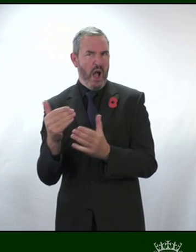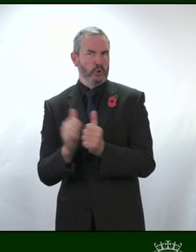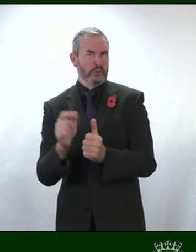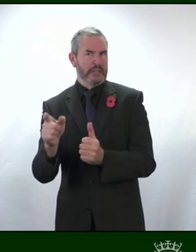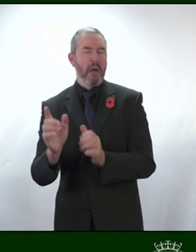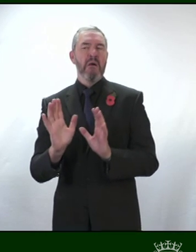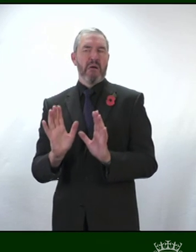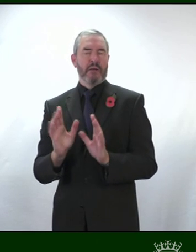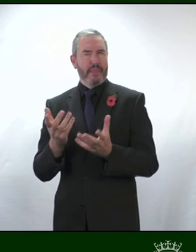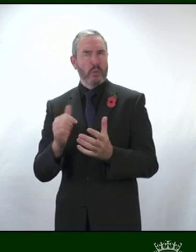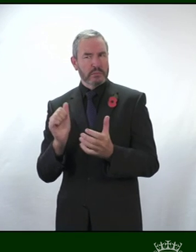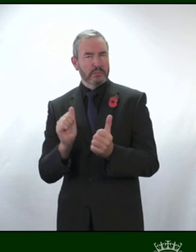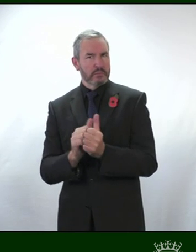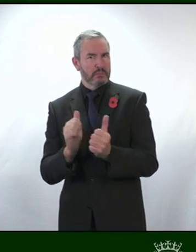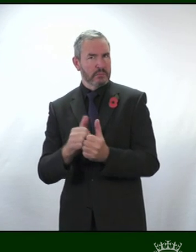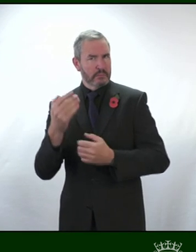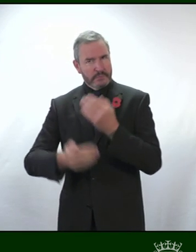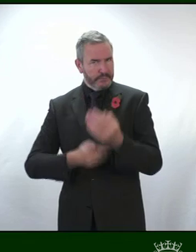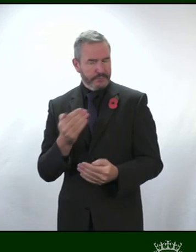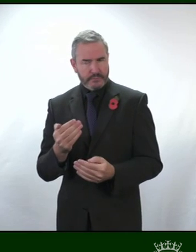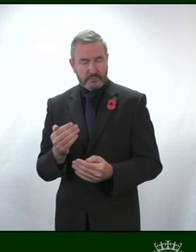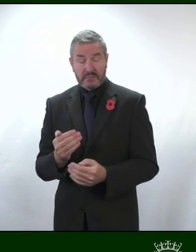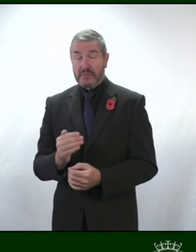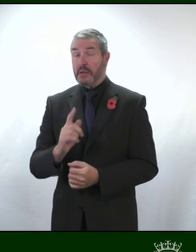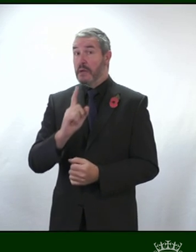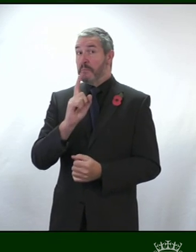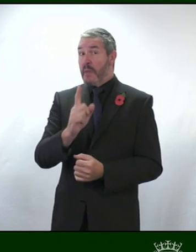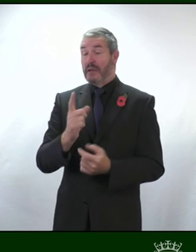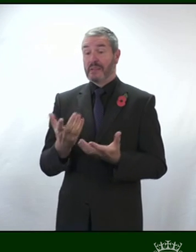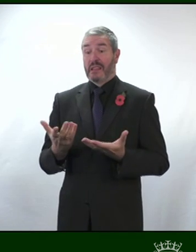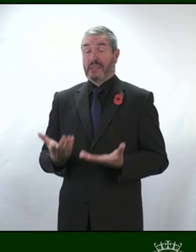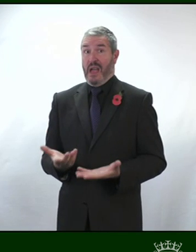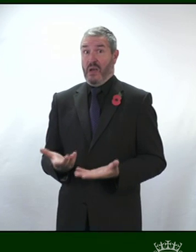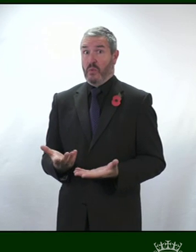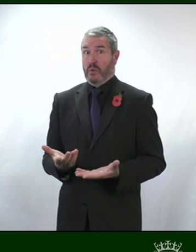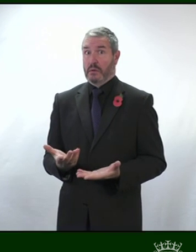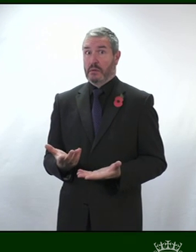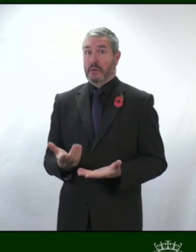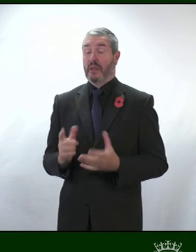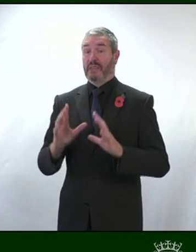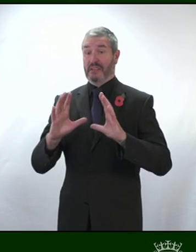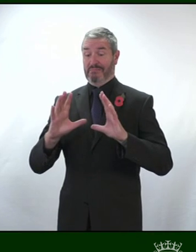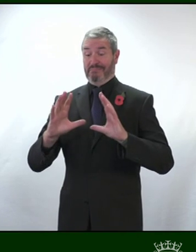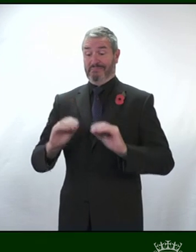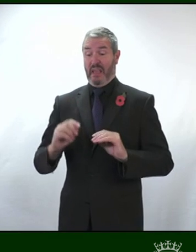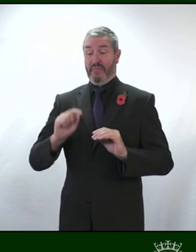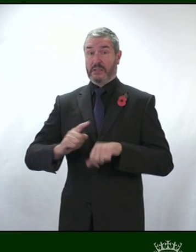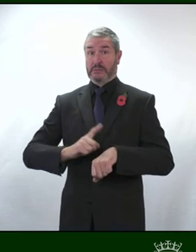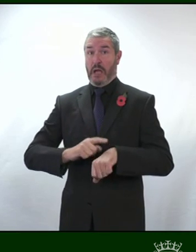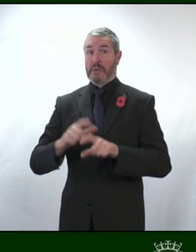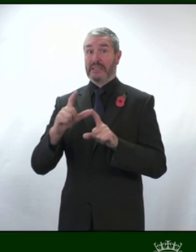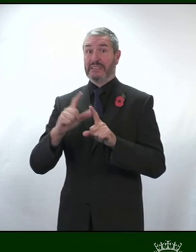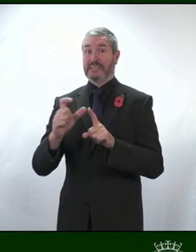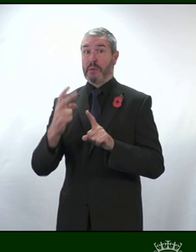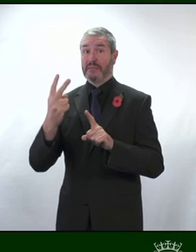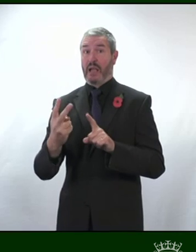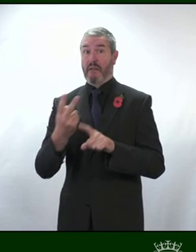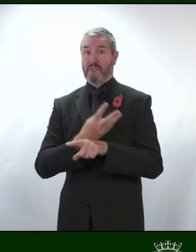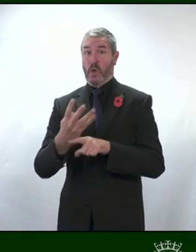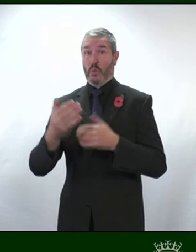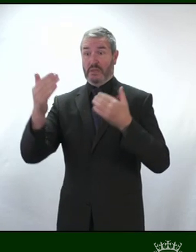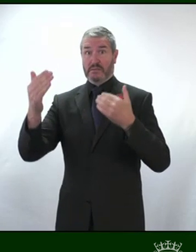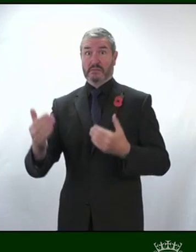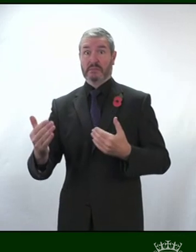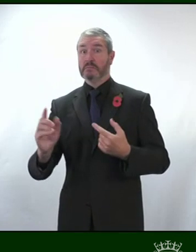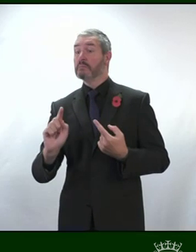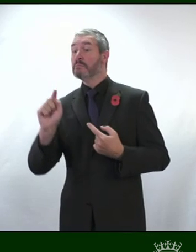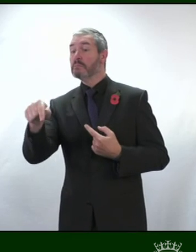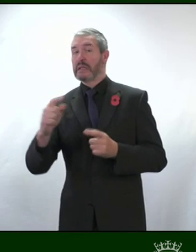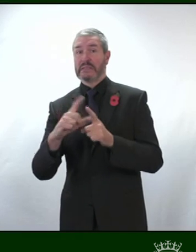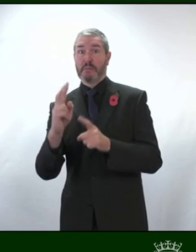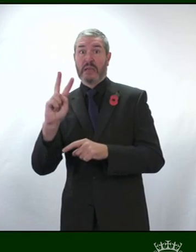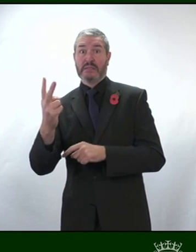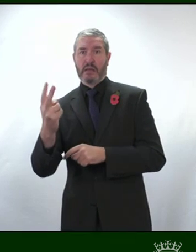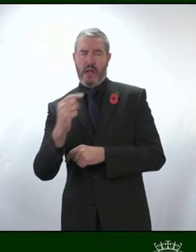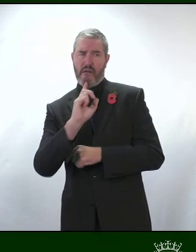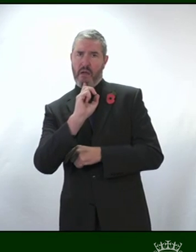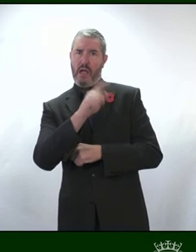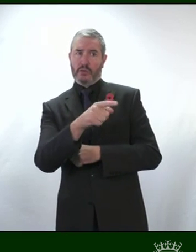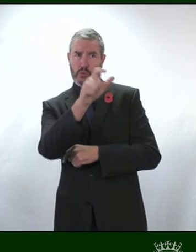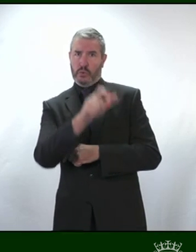That was the right approach. By the expiry of this period on 2 December, as I said in answer to my hon.